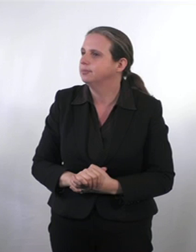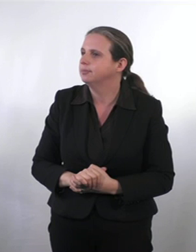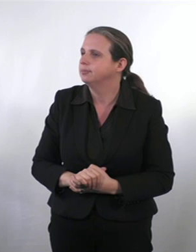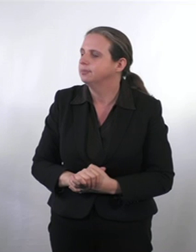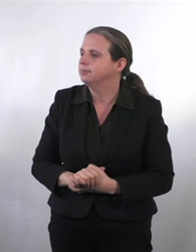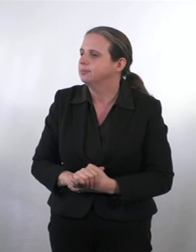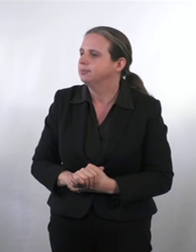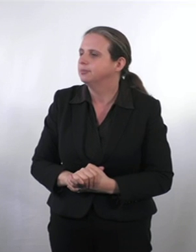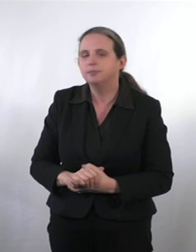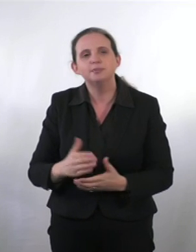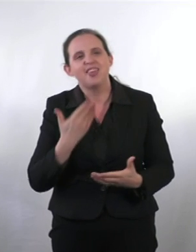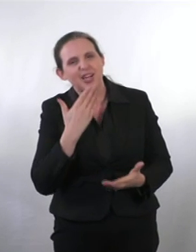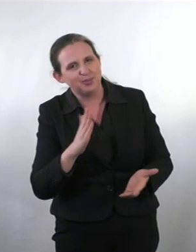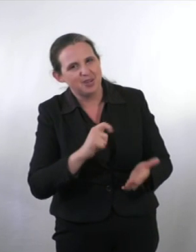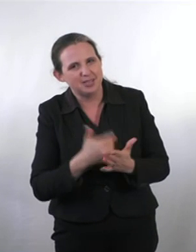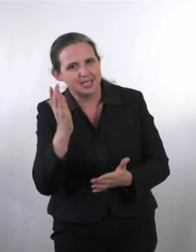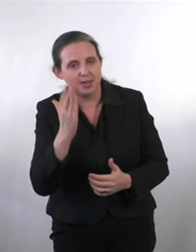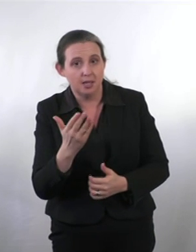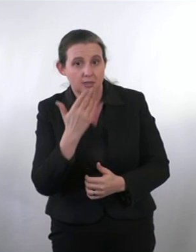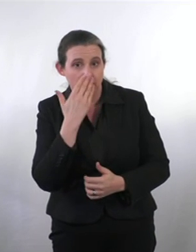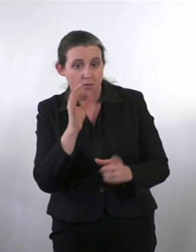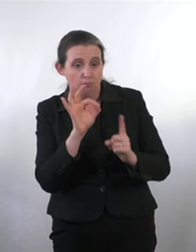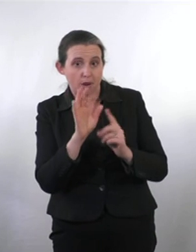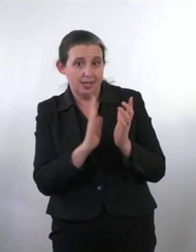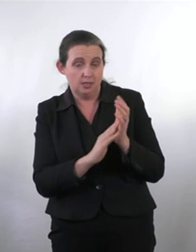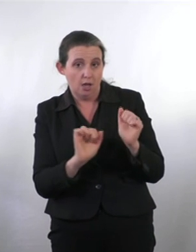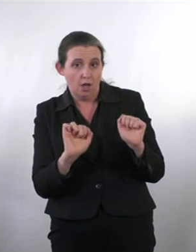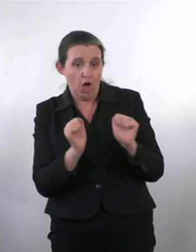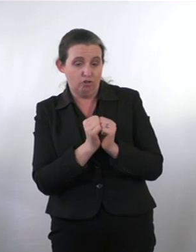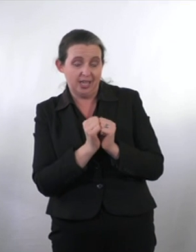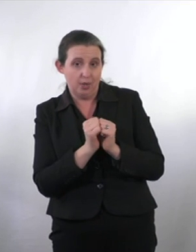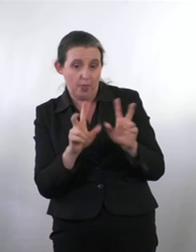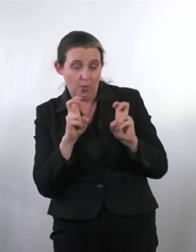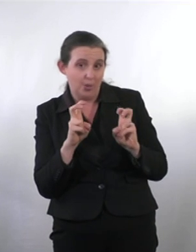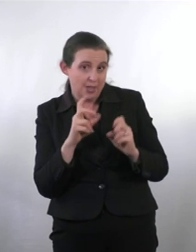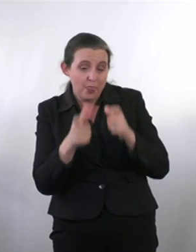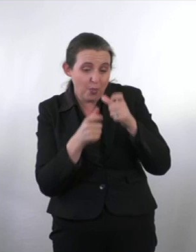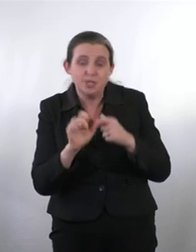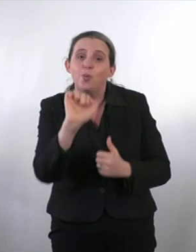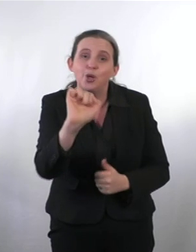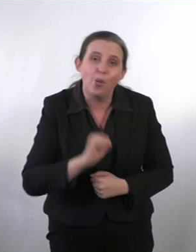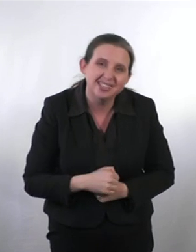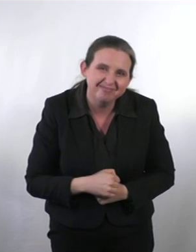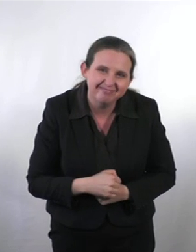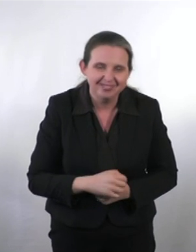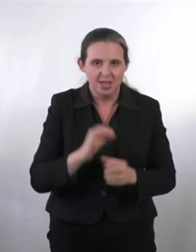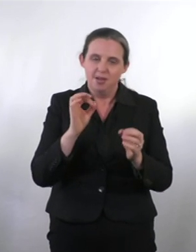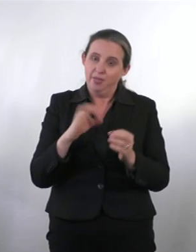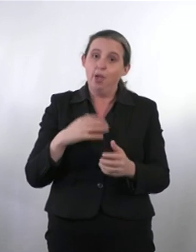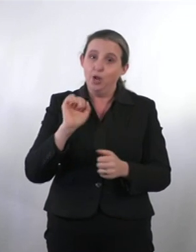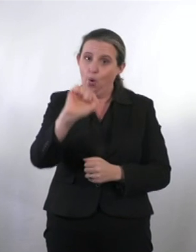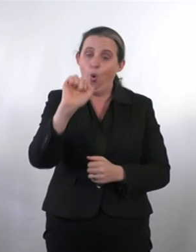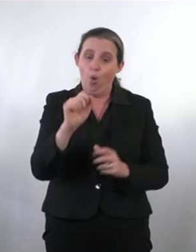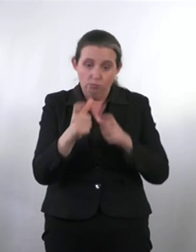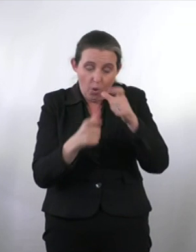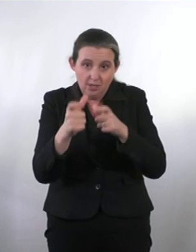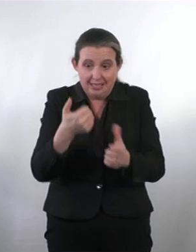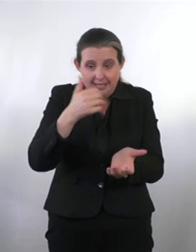I am glad that the Prime Minister seemed to agree with the quote, because the words I quoted were his—it is exactly what he told the House of Commons less than six months ago.